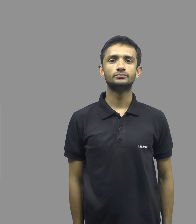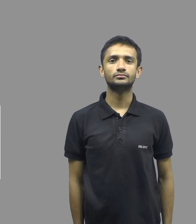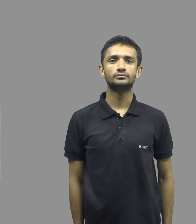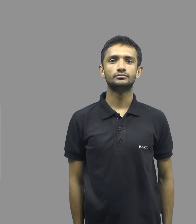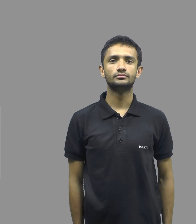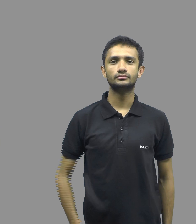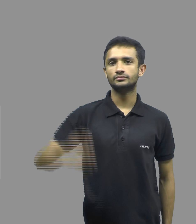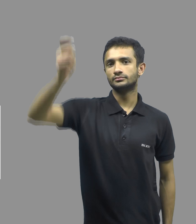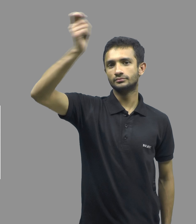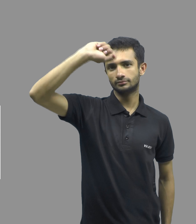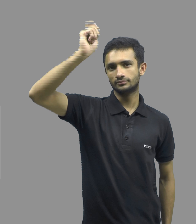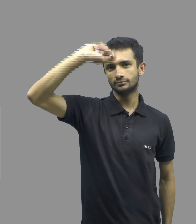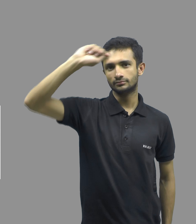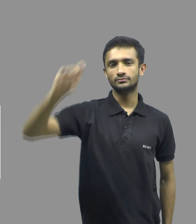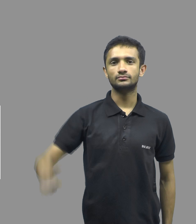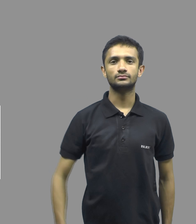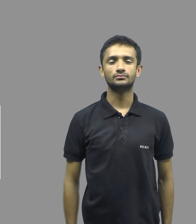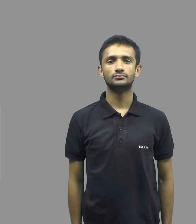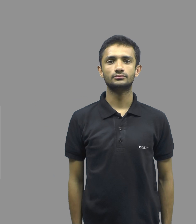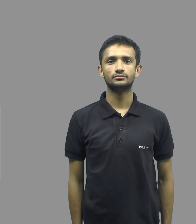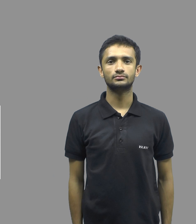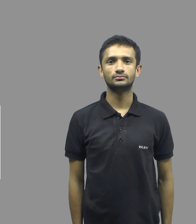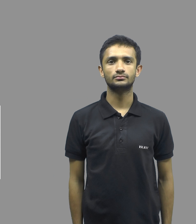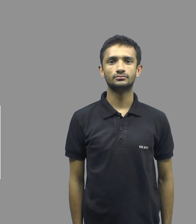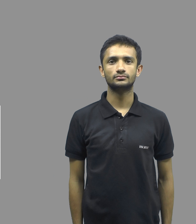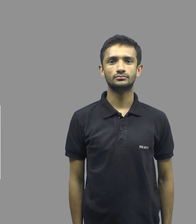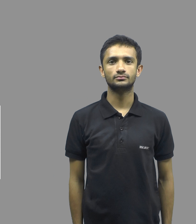Cap